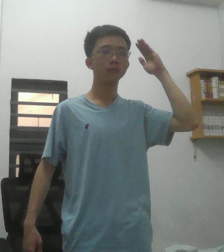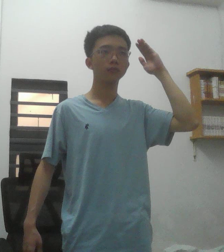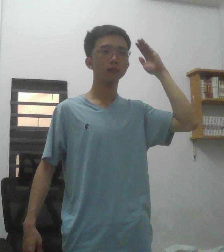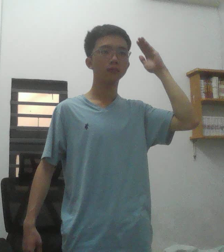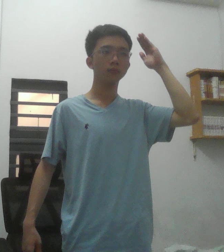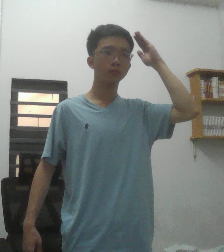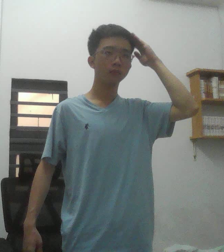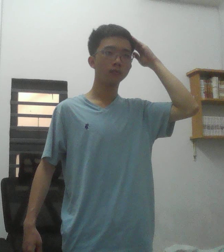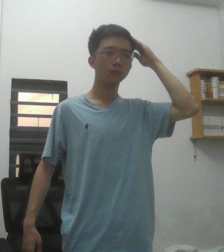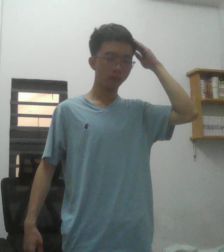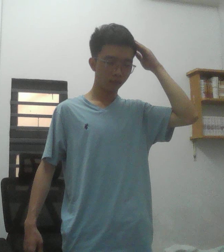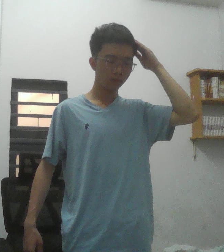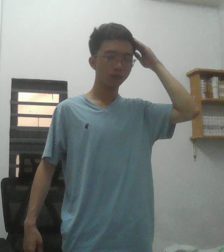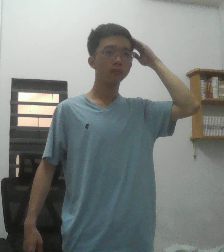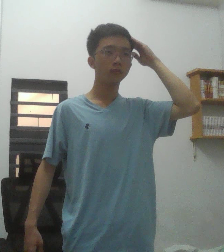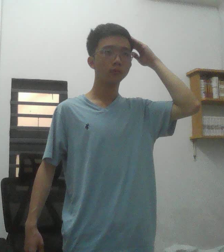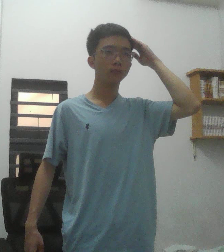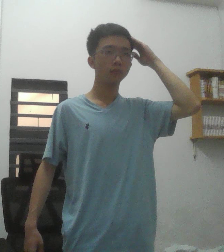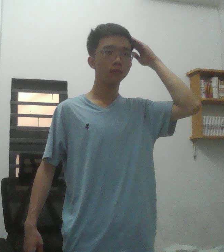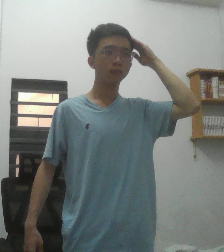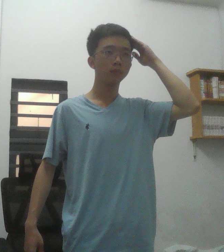biet